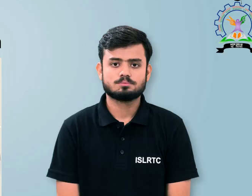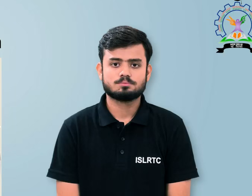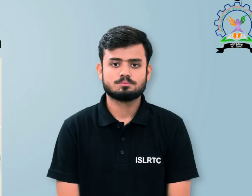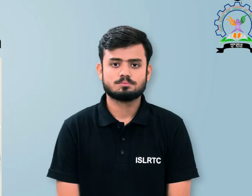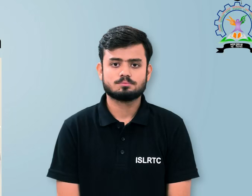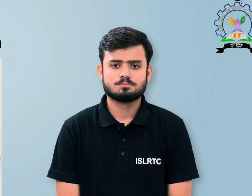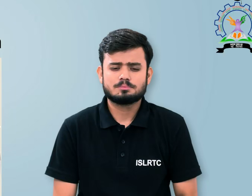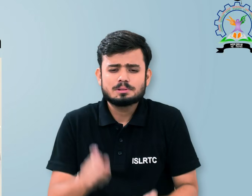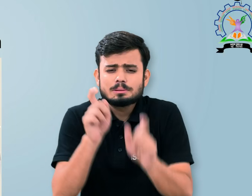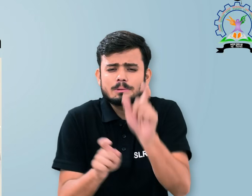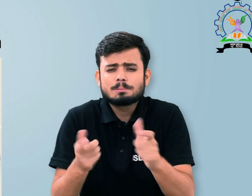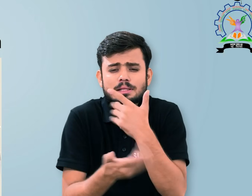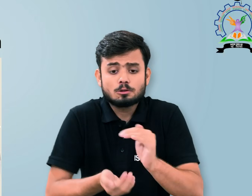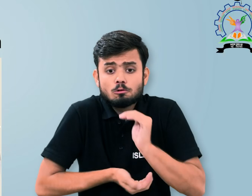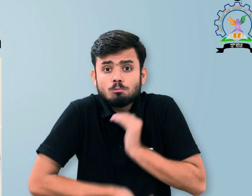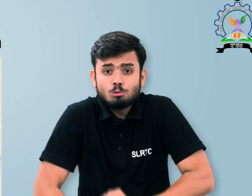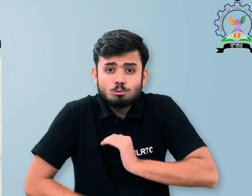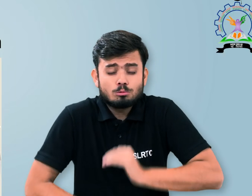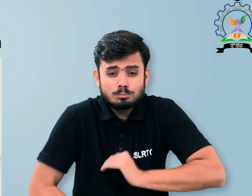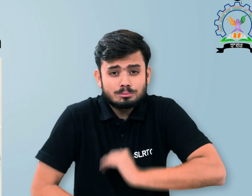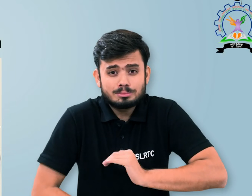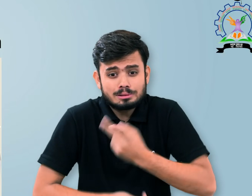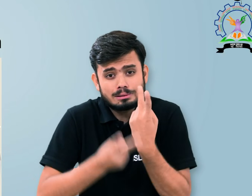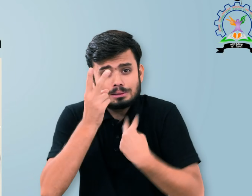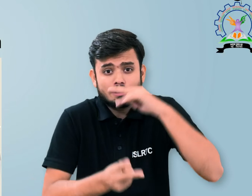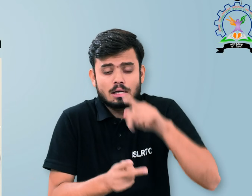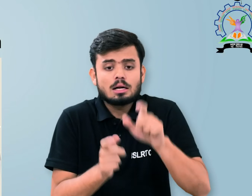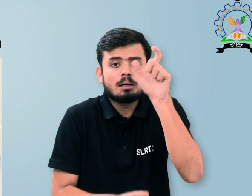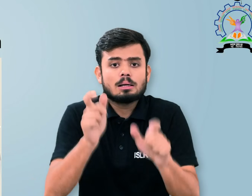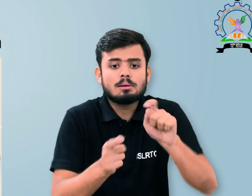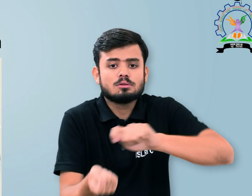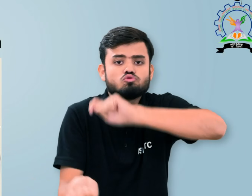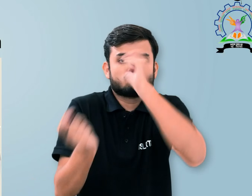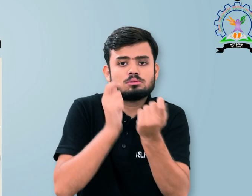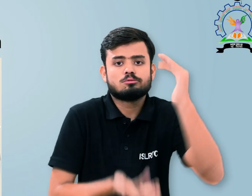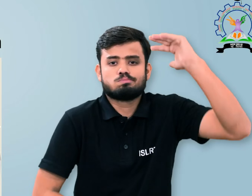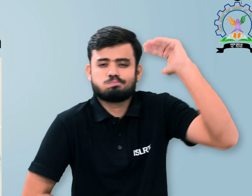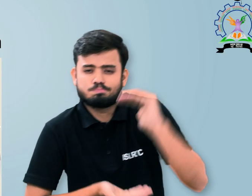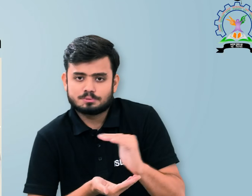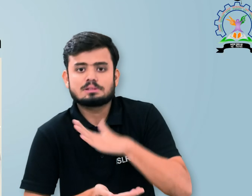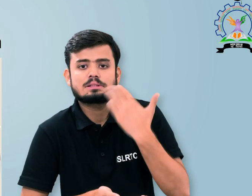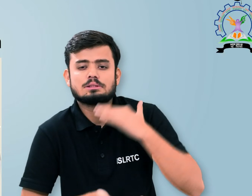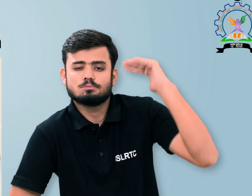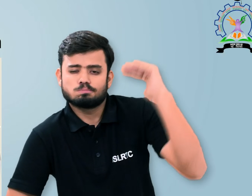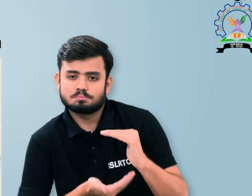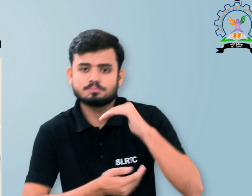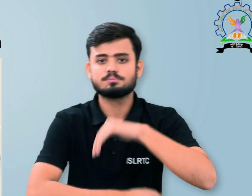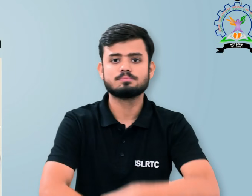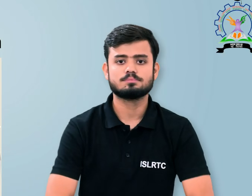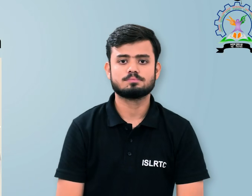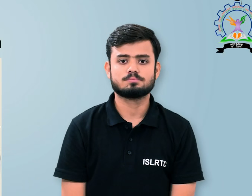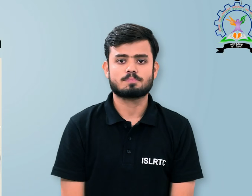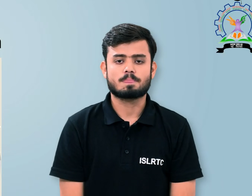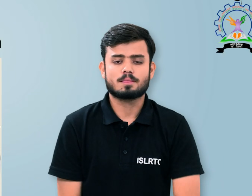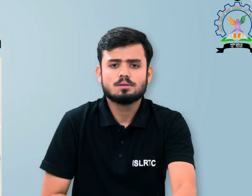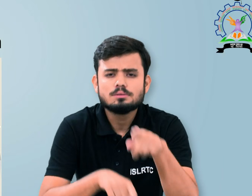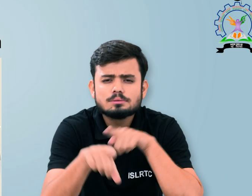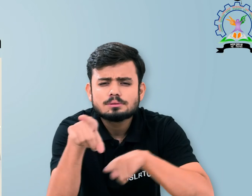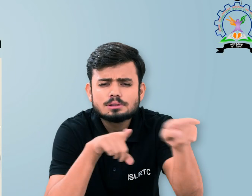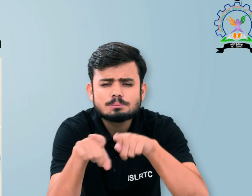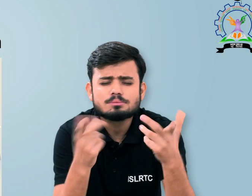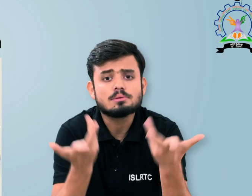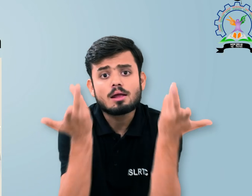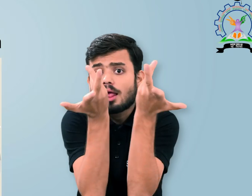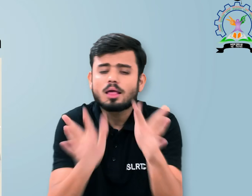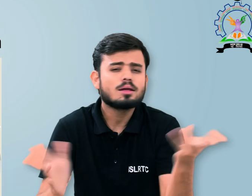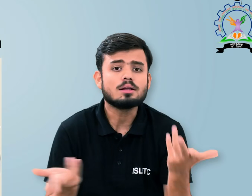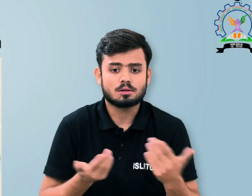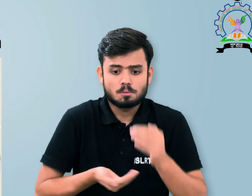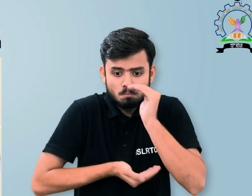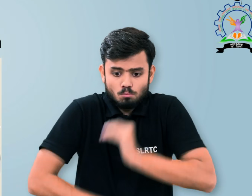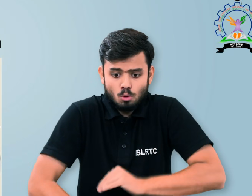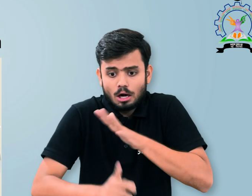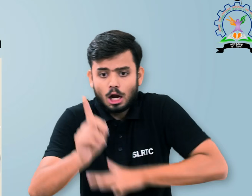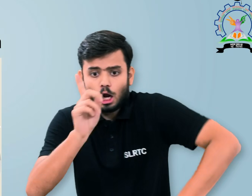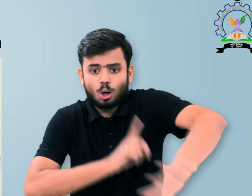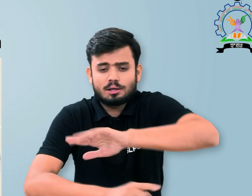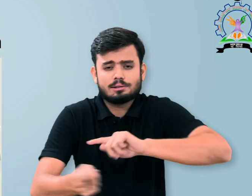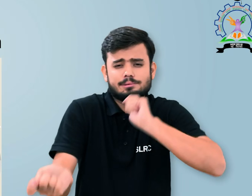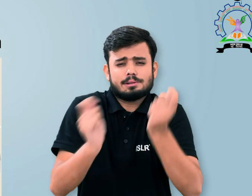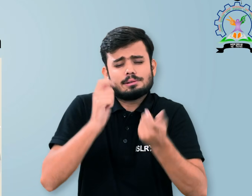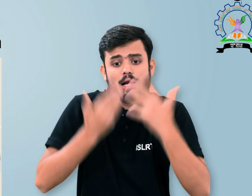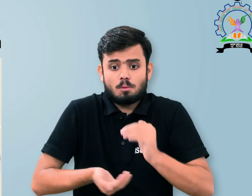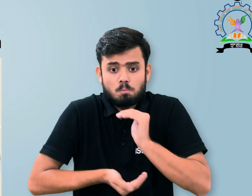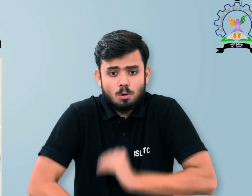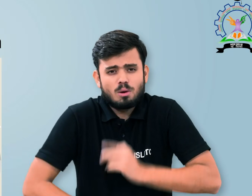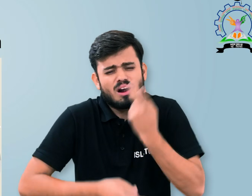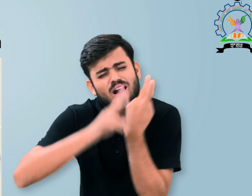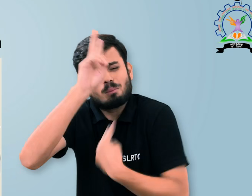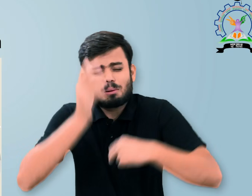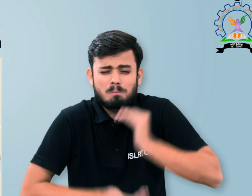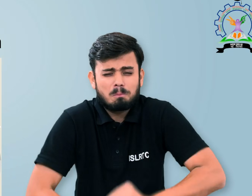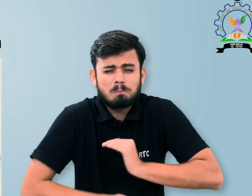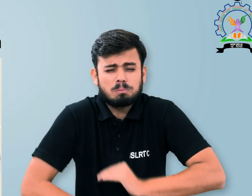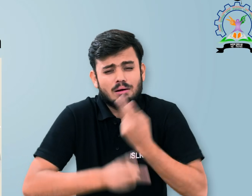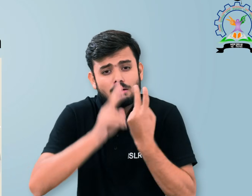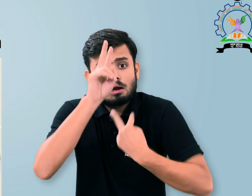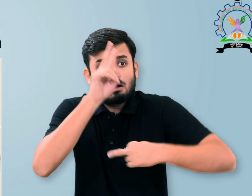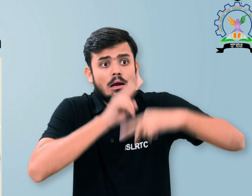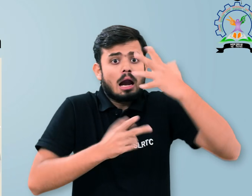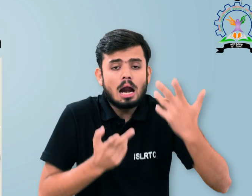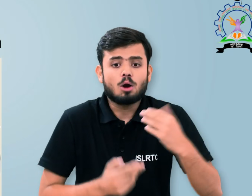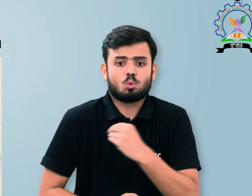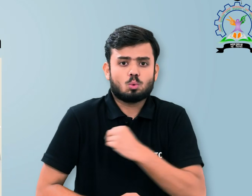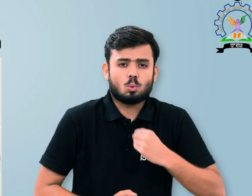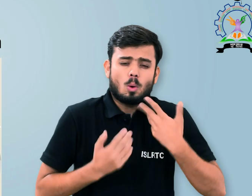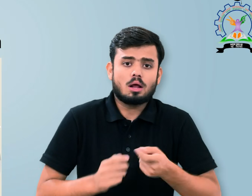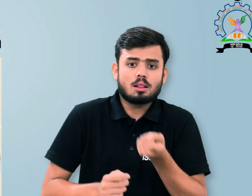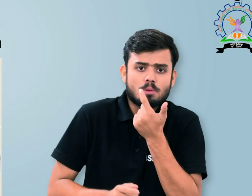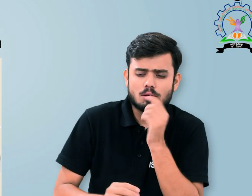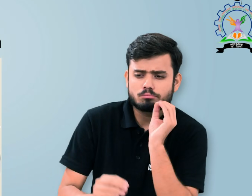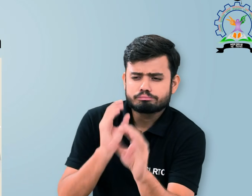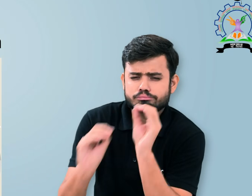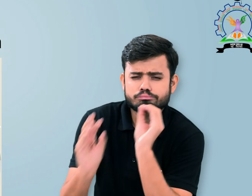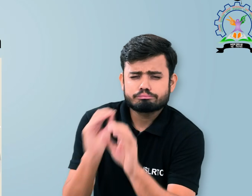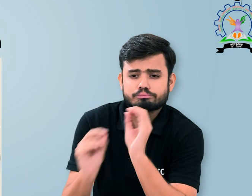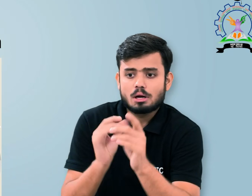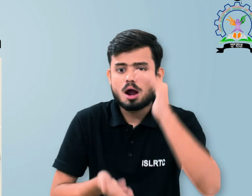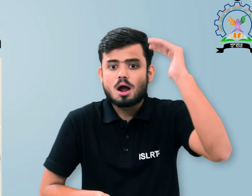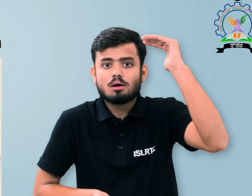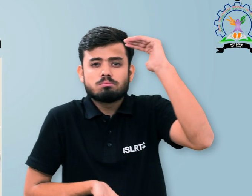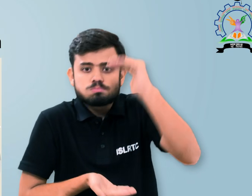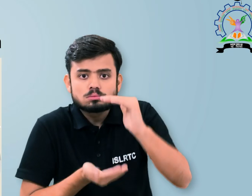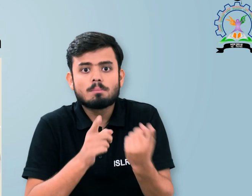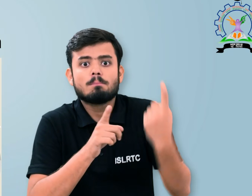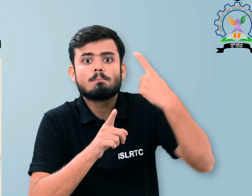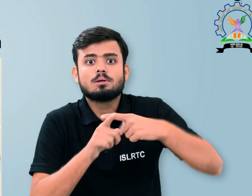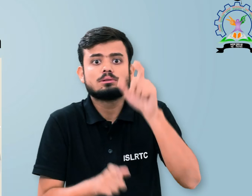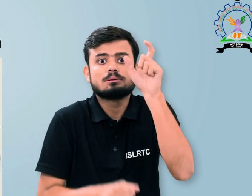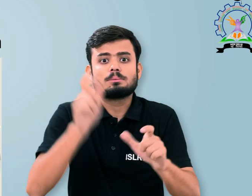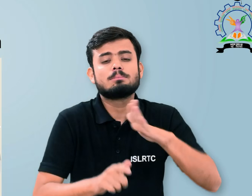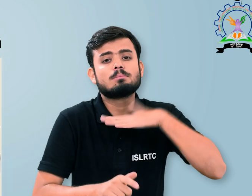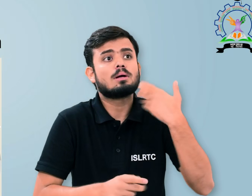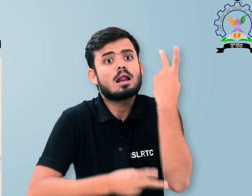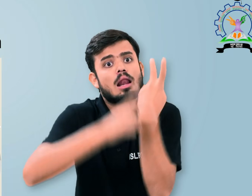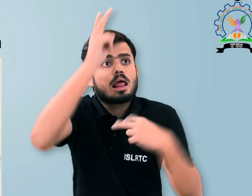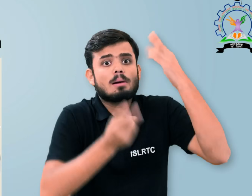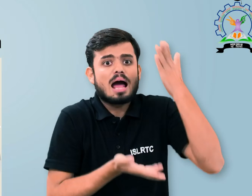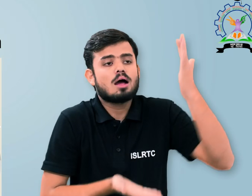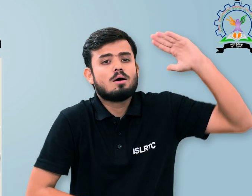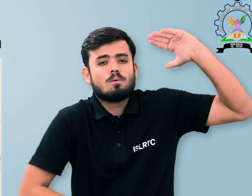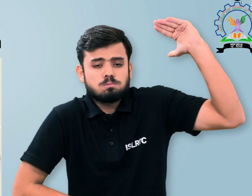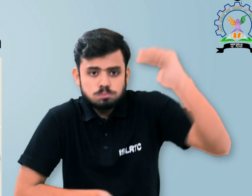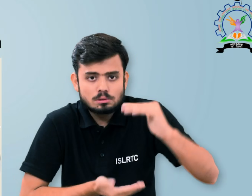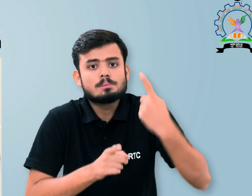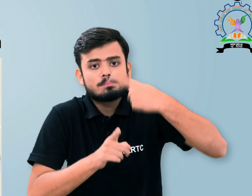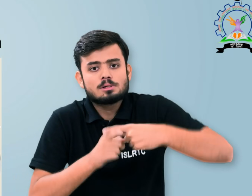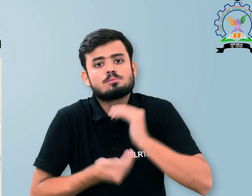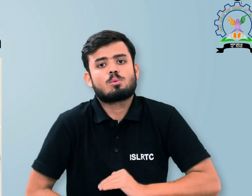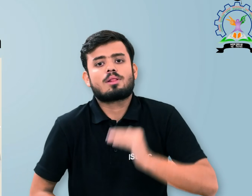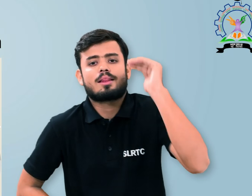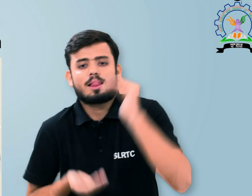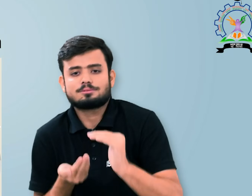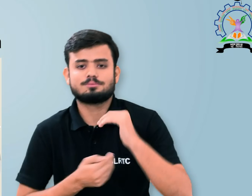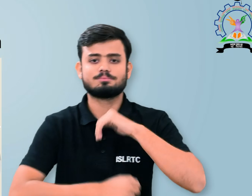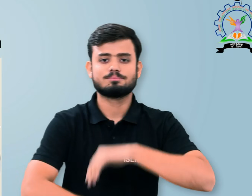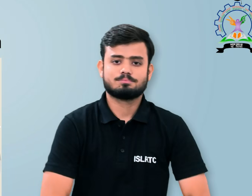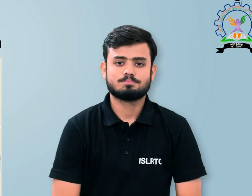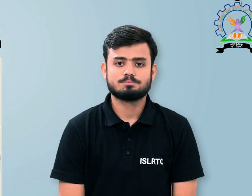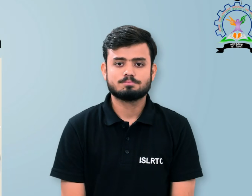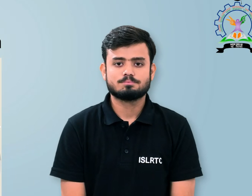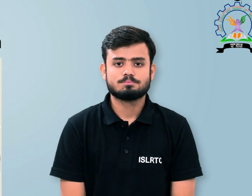Demographic Transition The change from high birth and death rates to lower birth and death rates as a country develops.